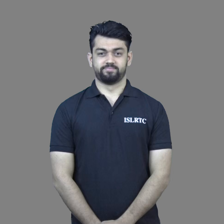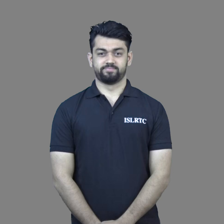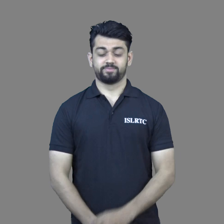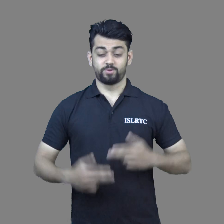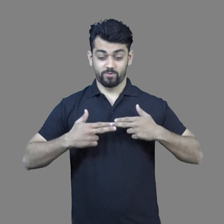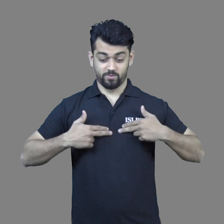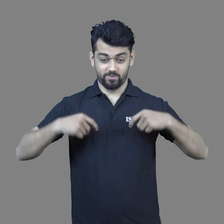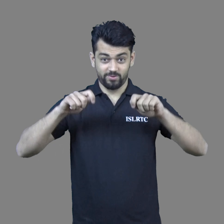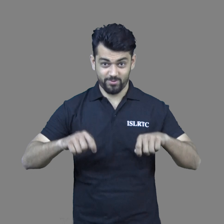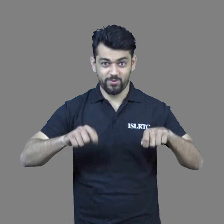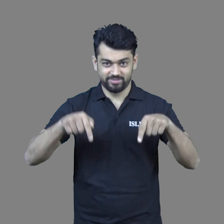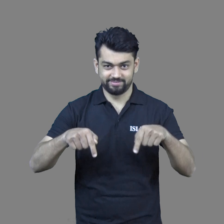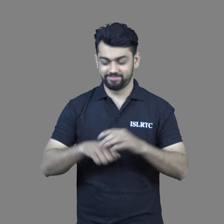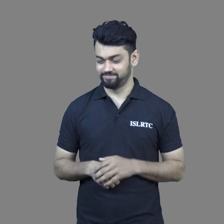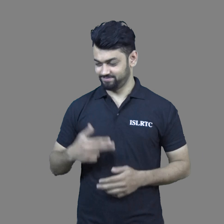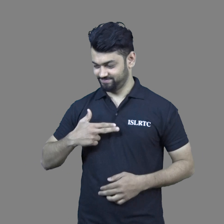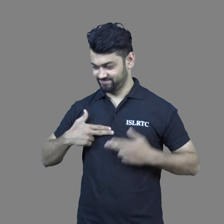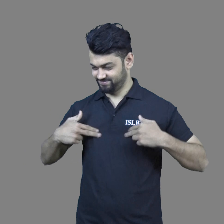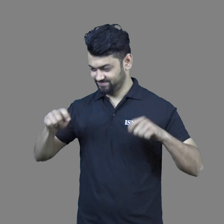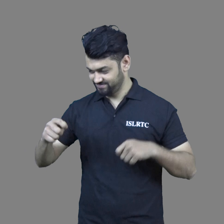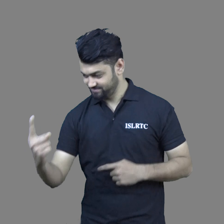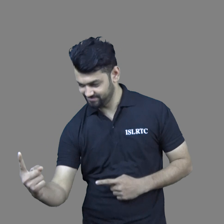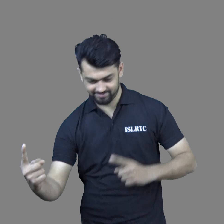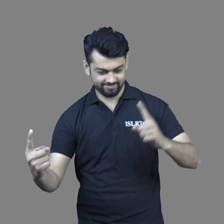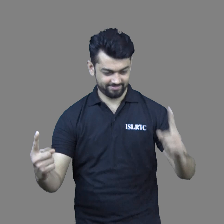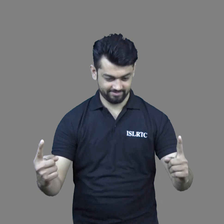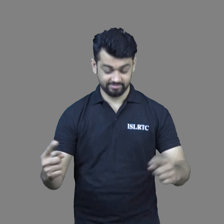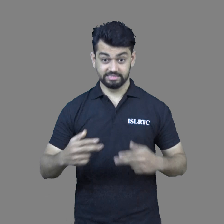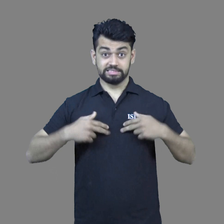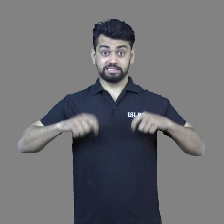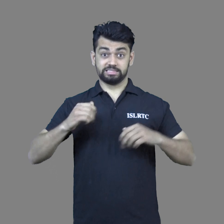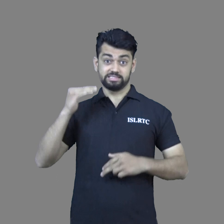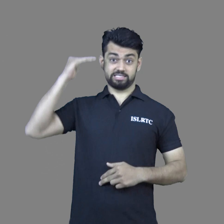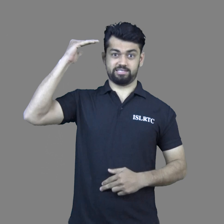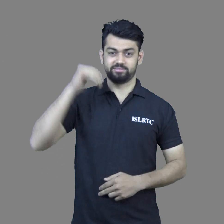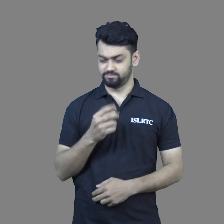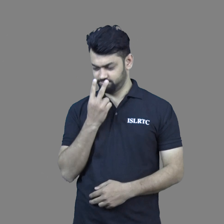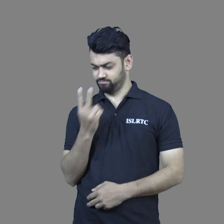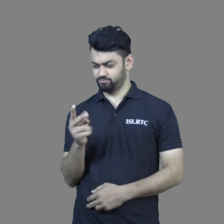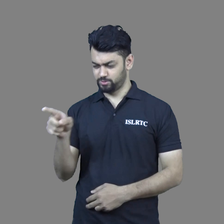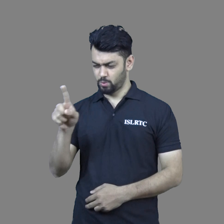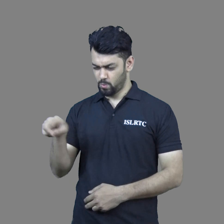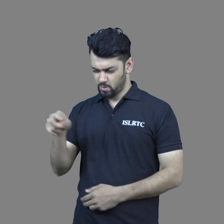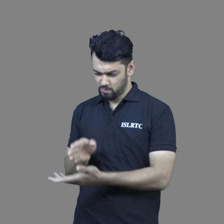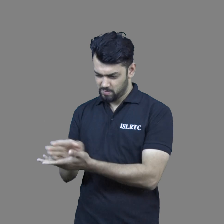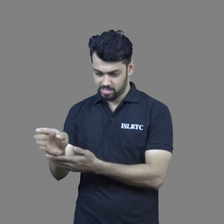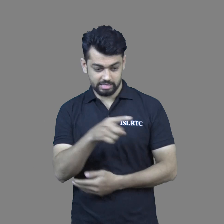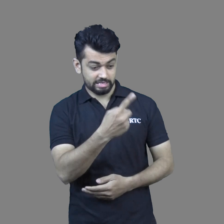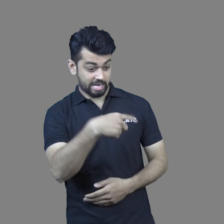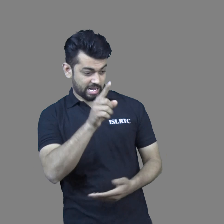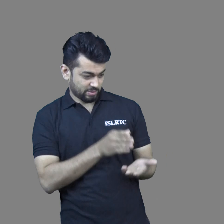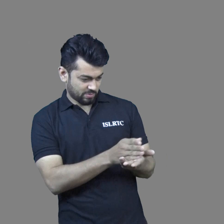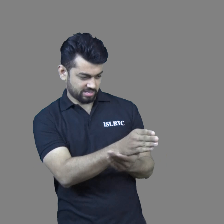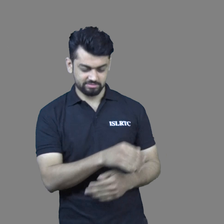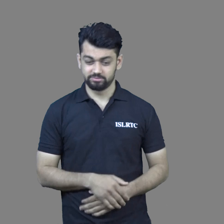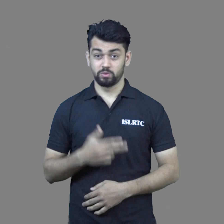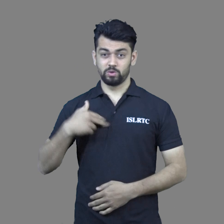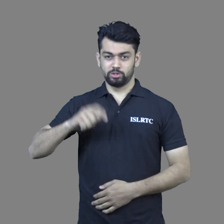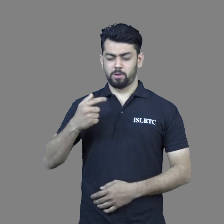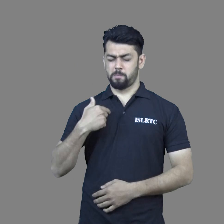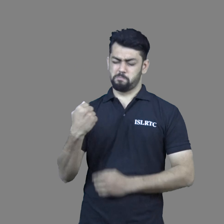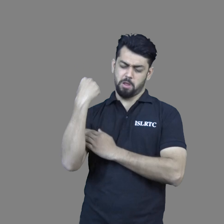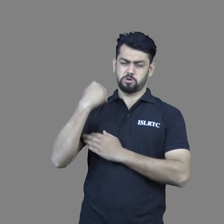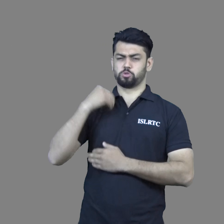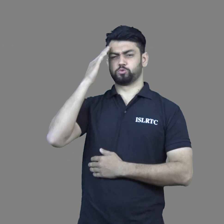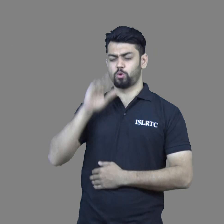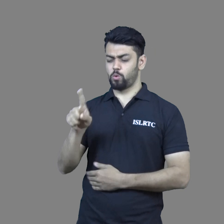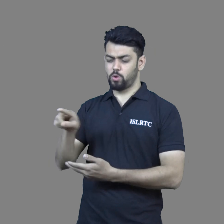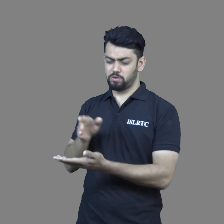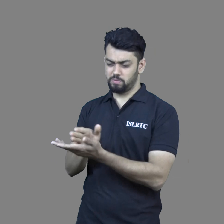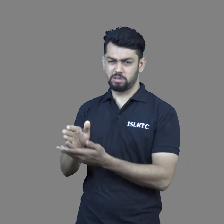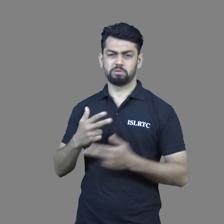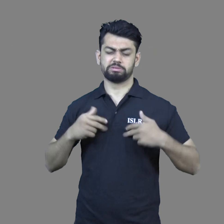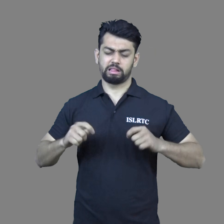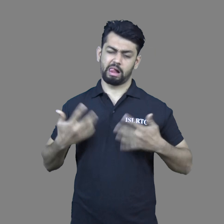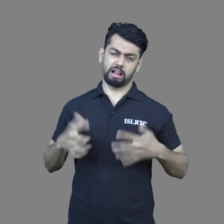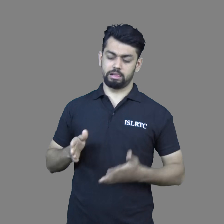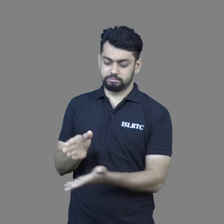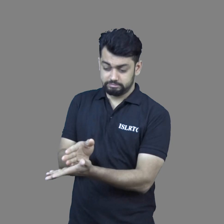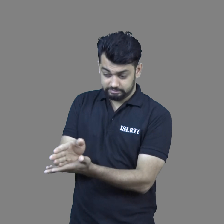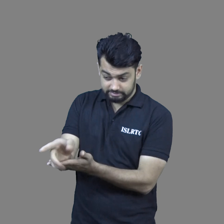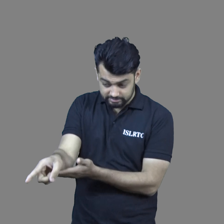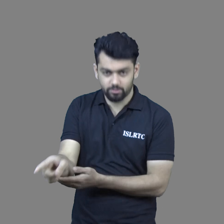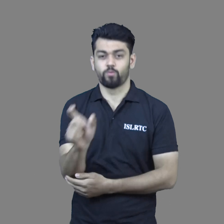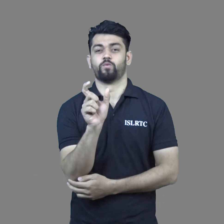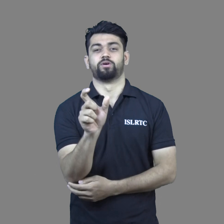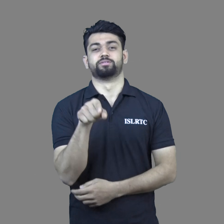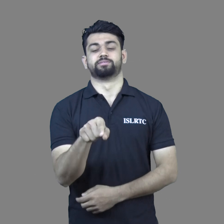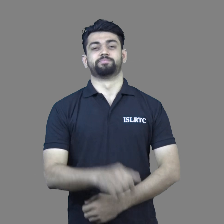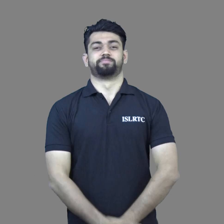Arrogate